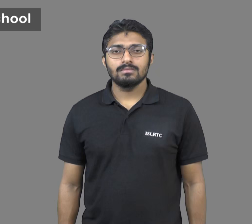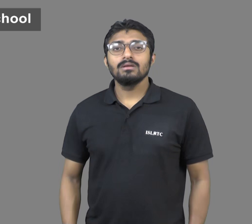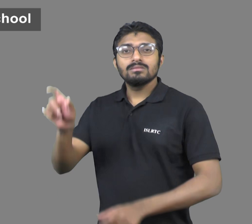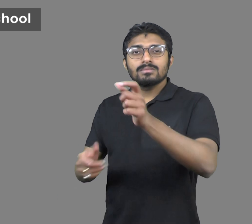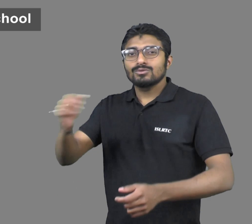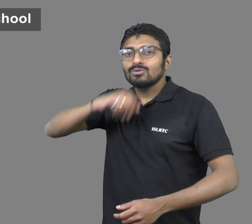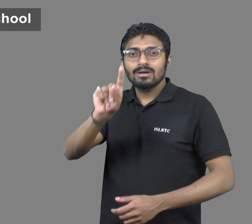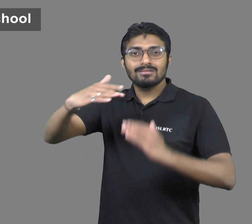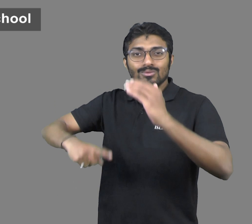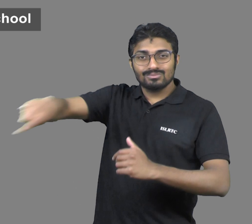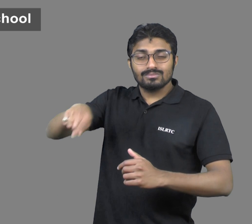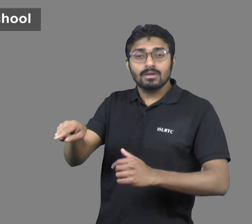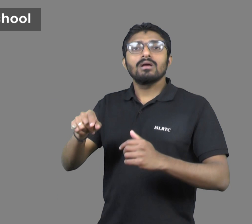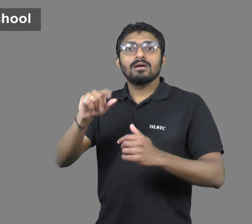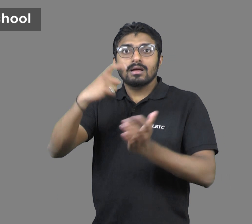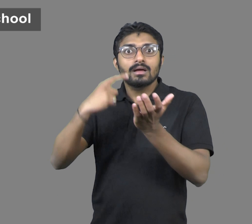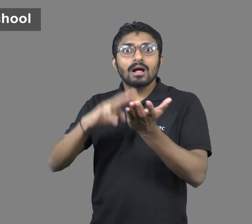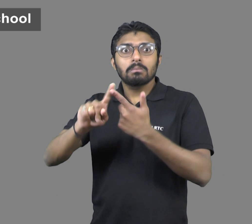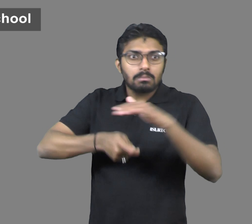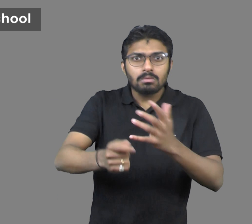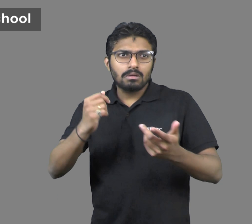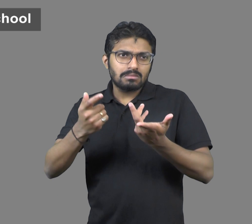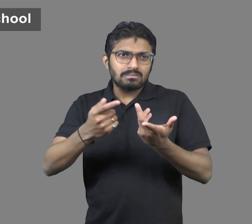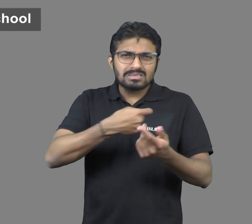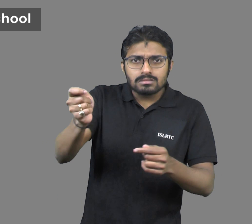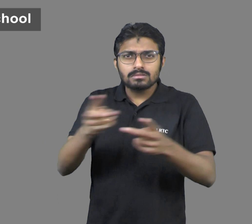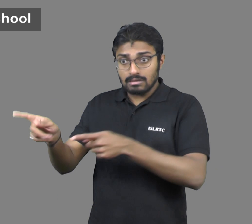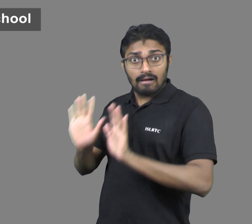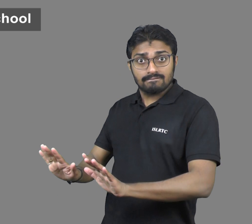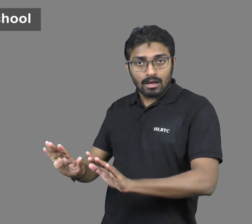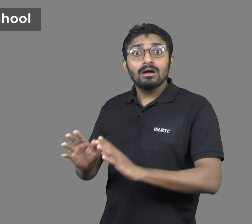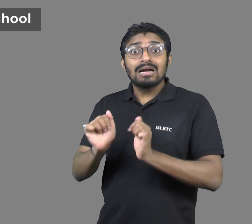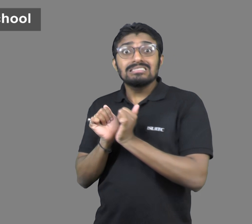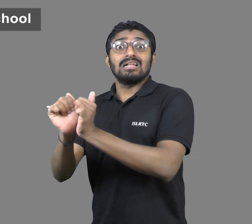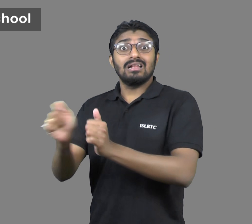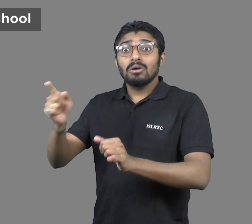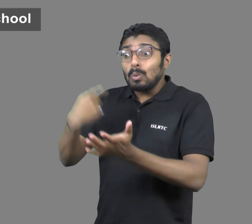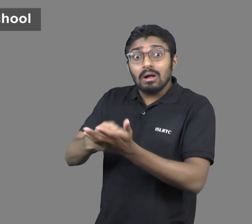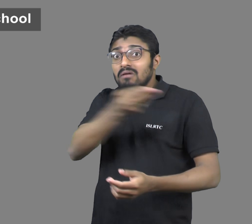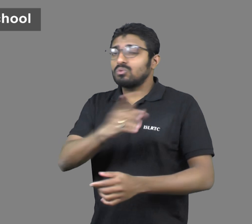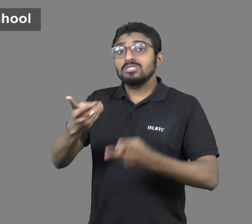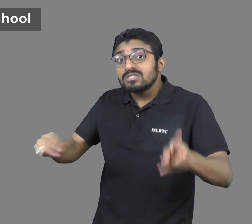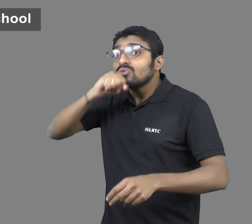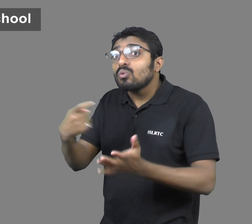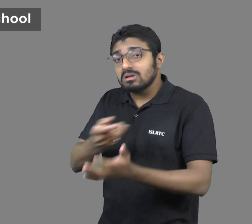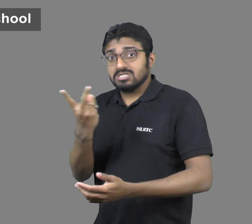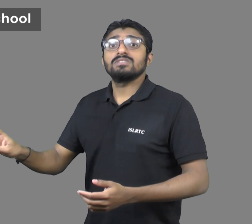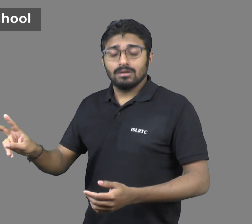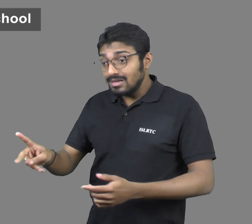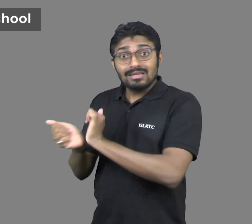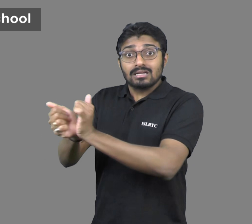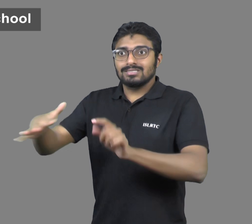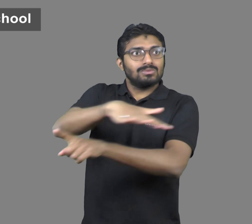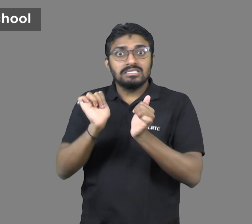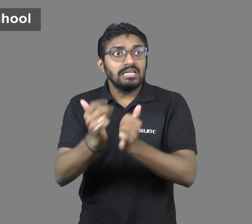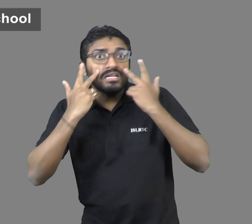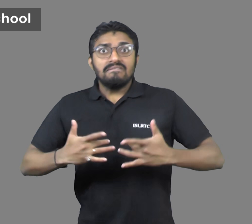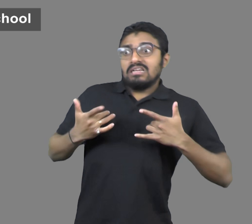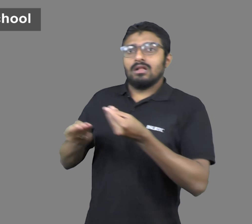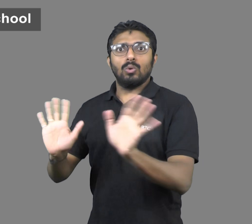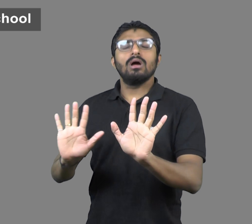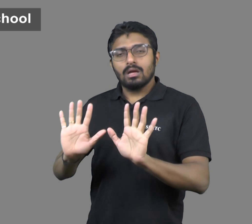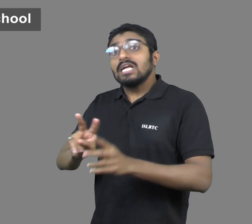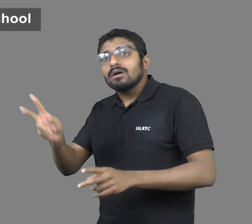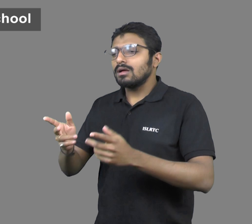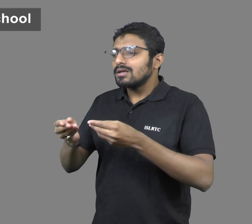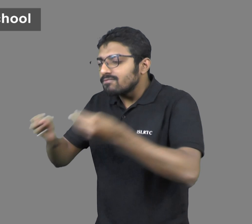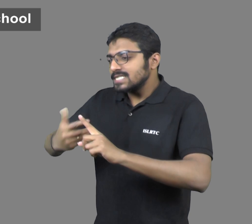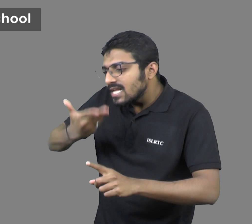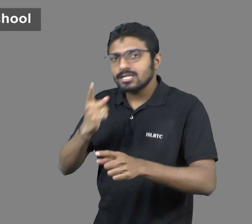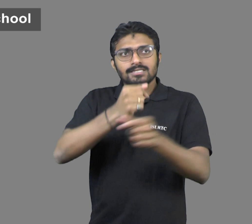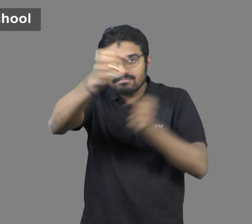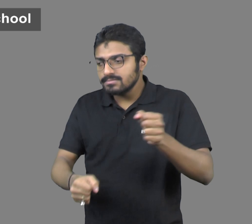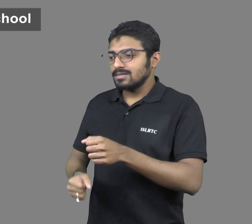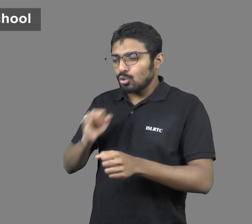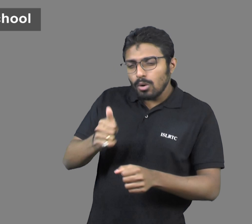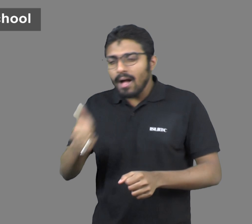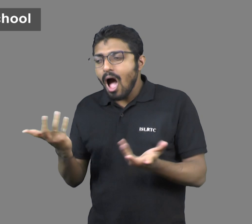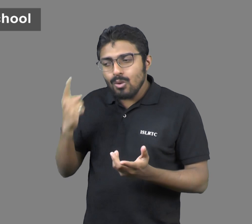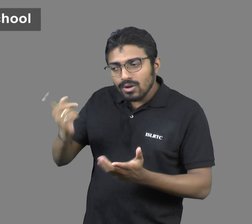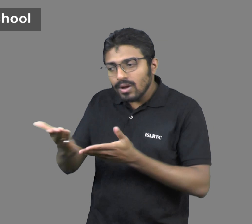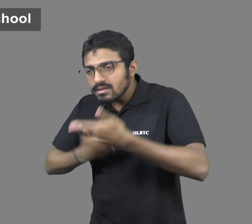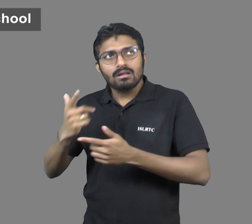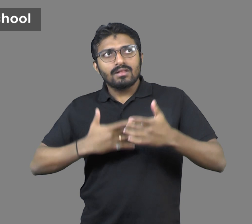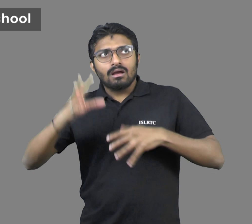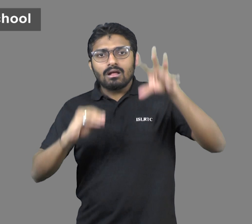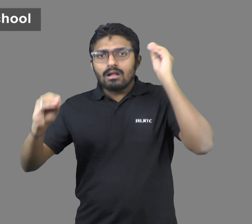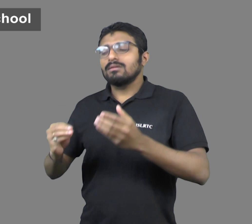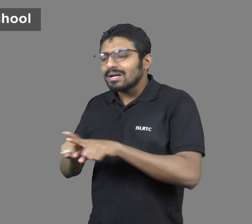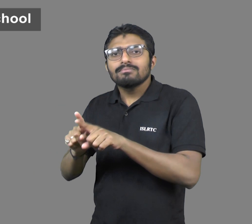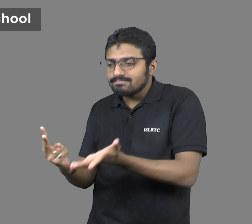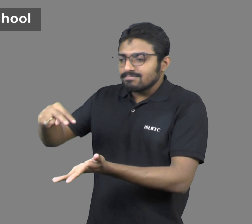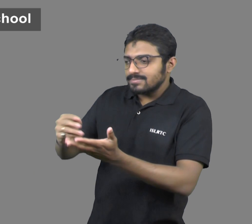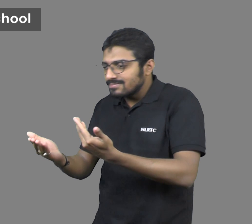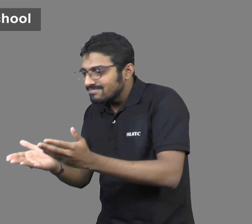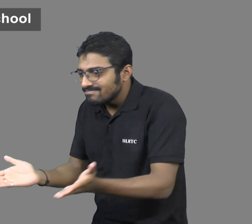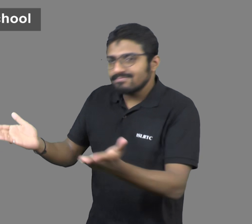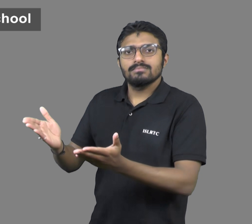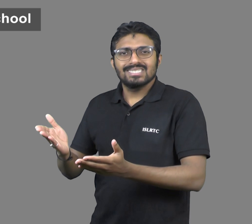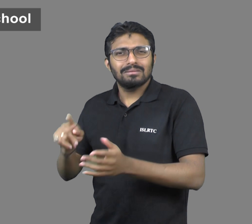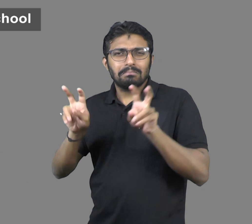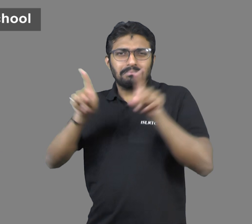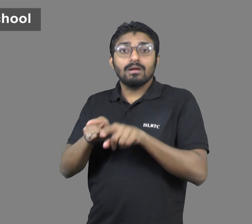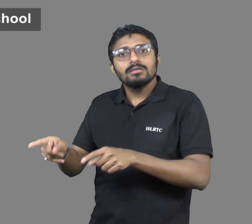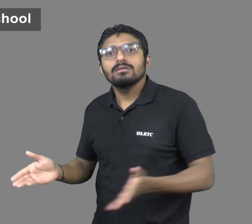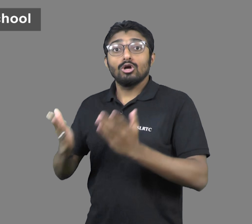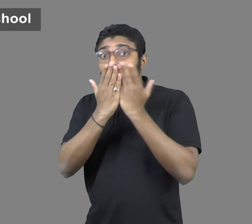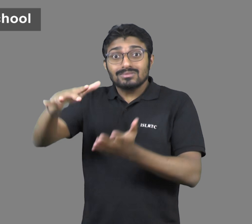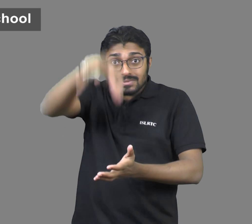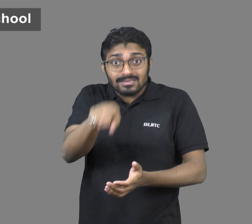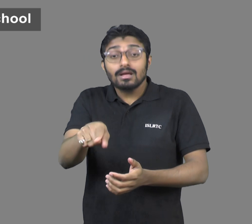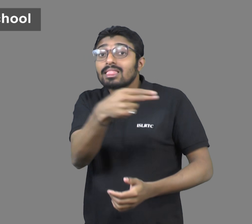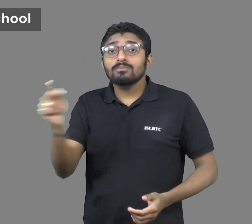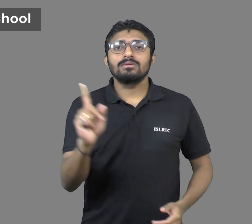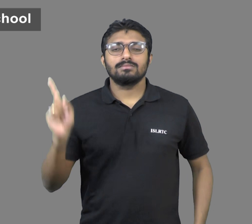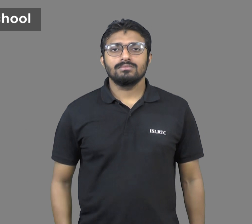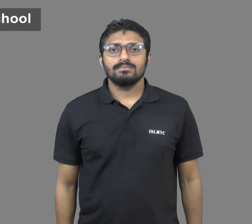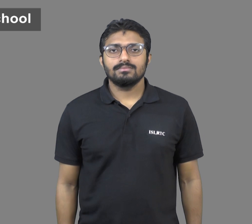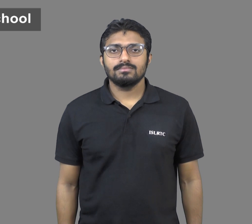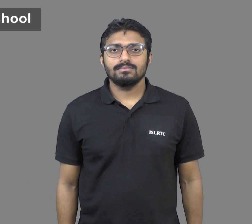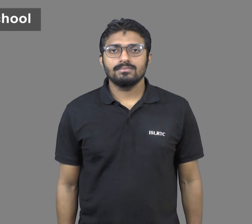Borstal School